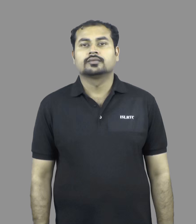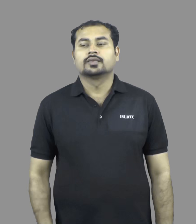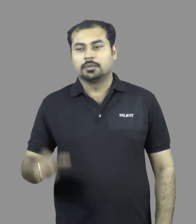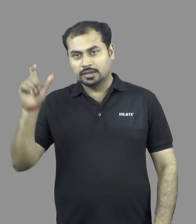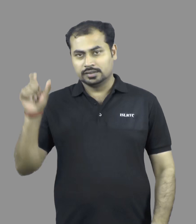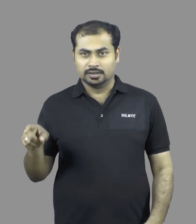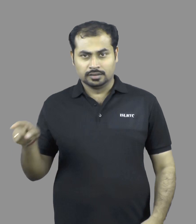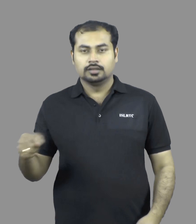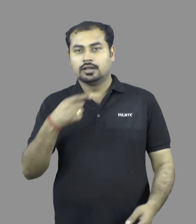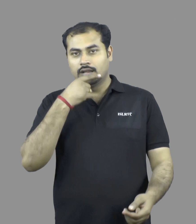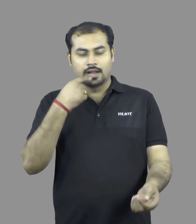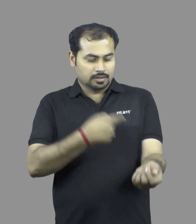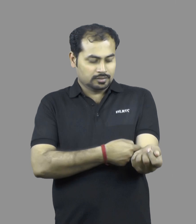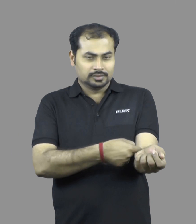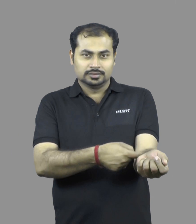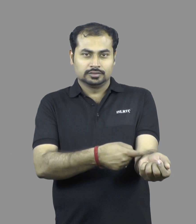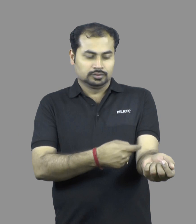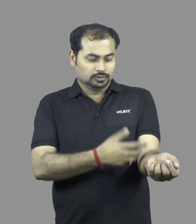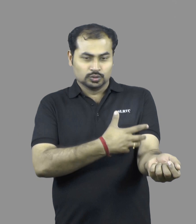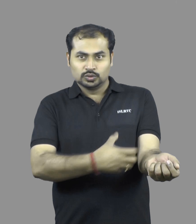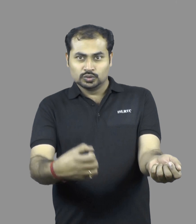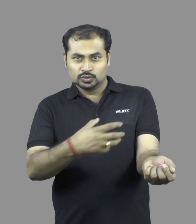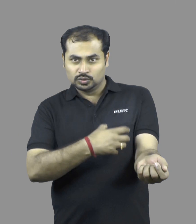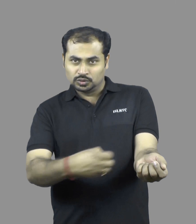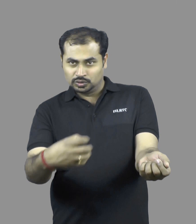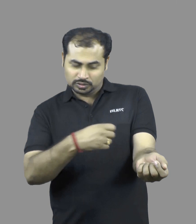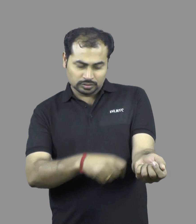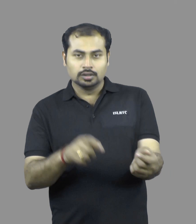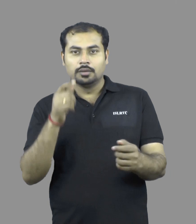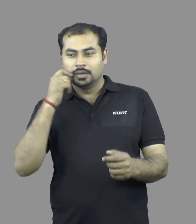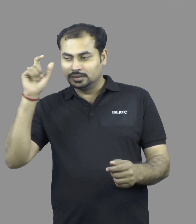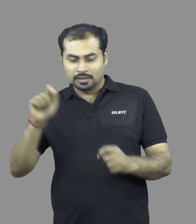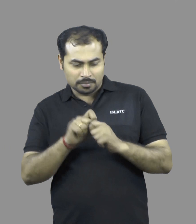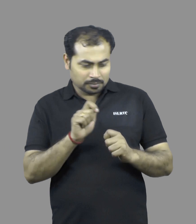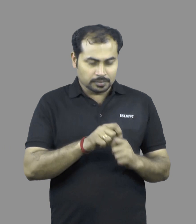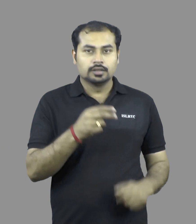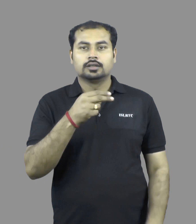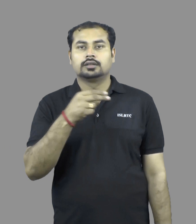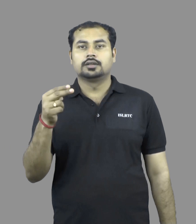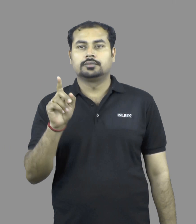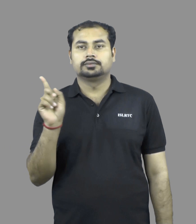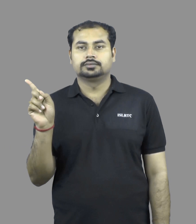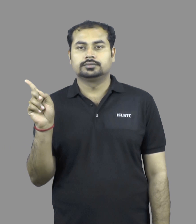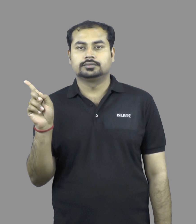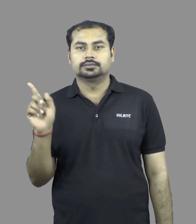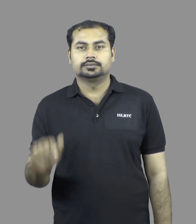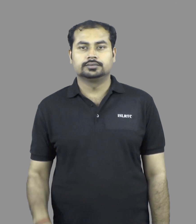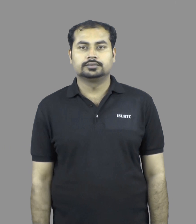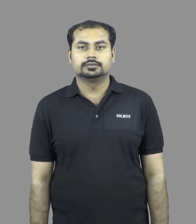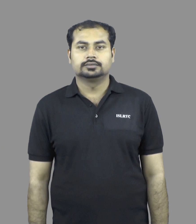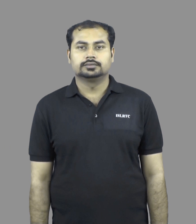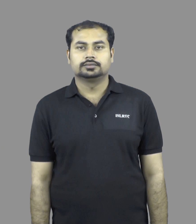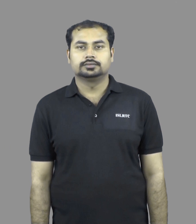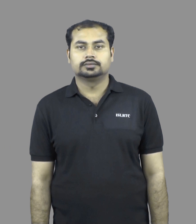Phlebotomist